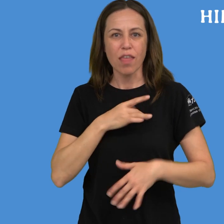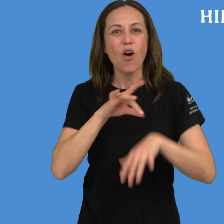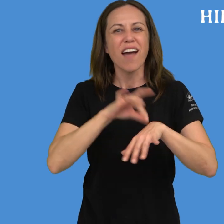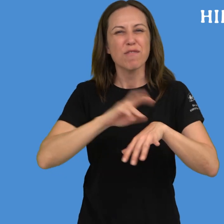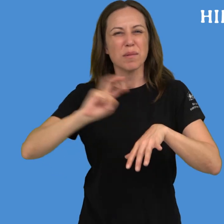enfermo